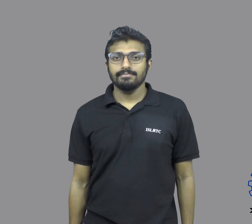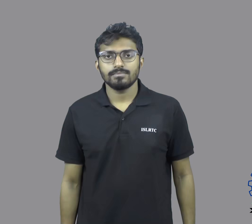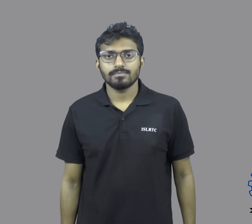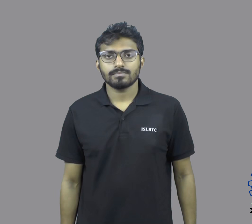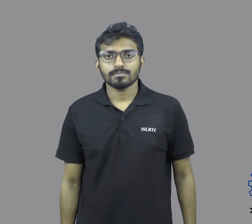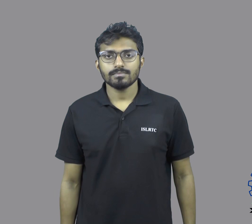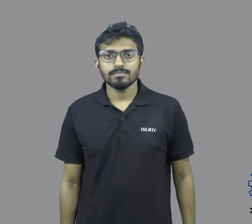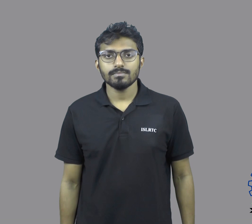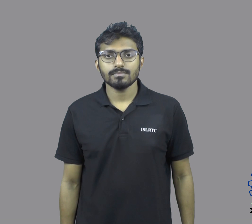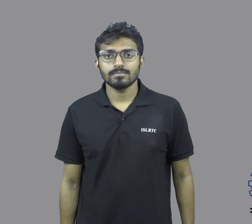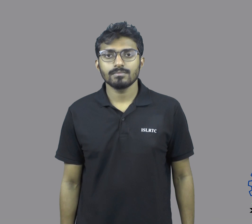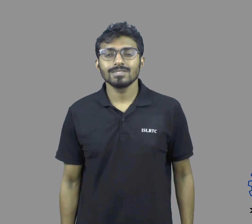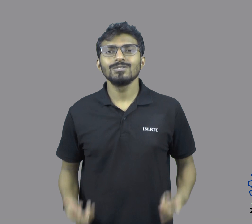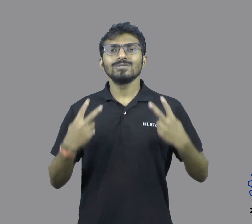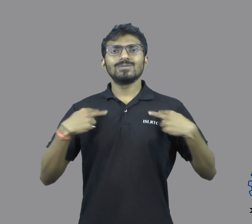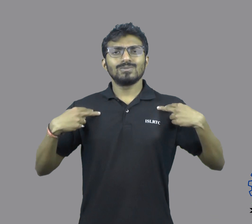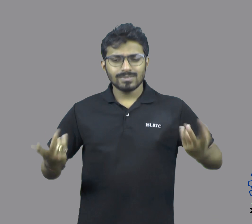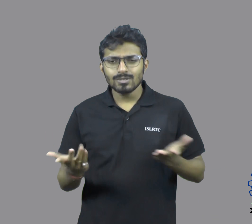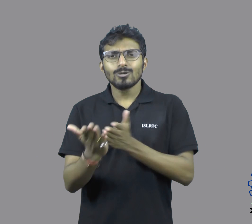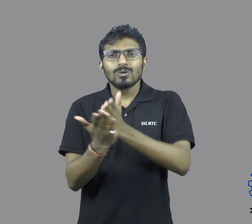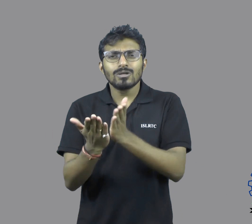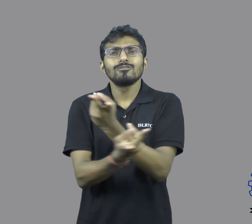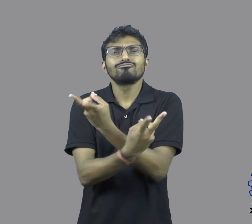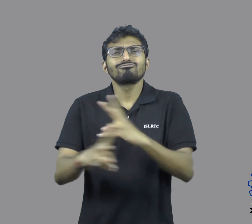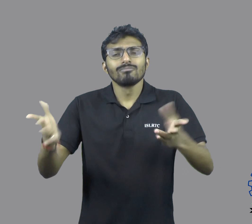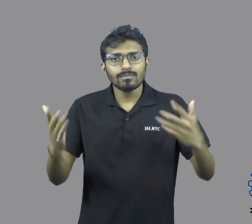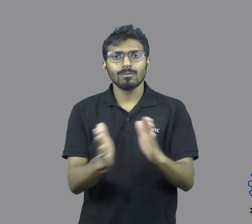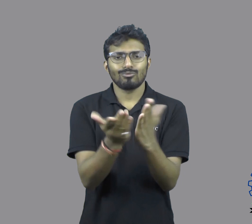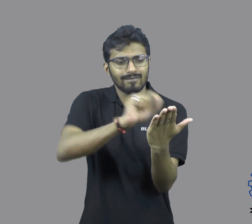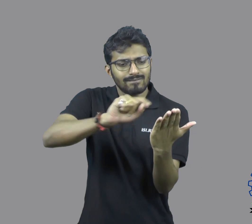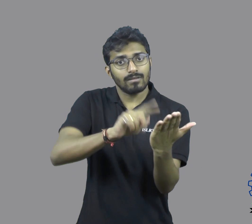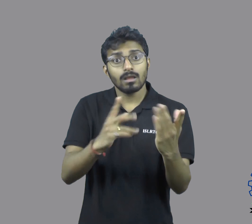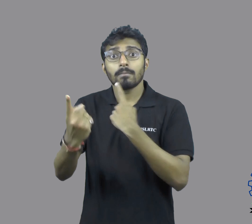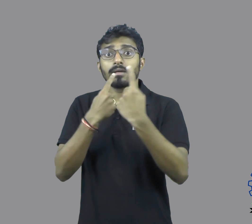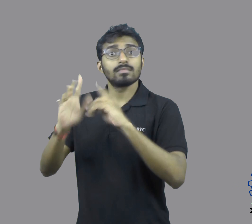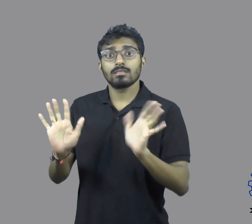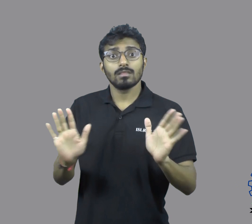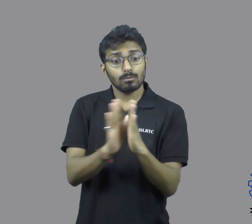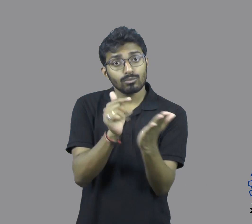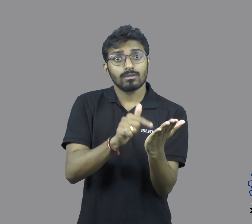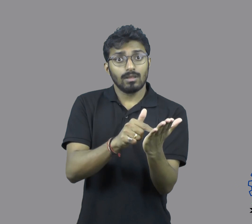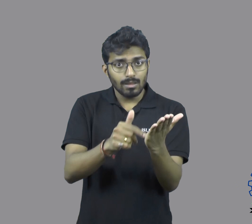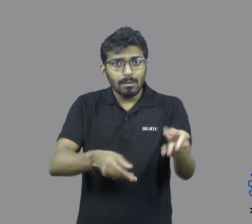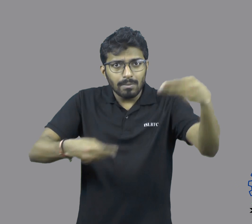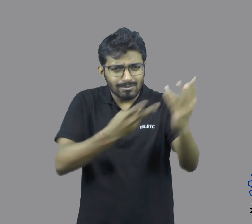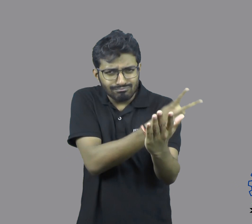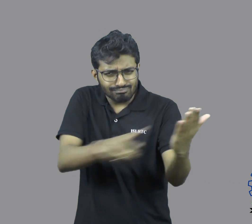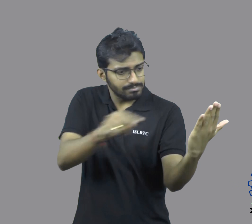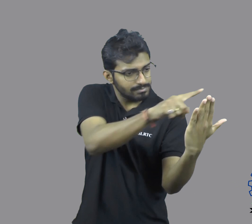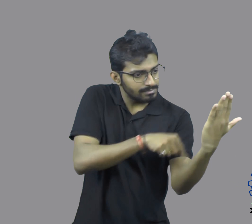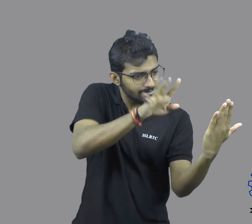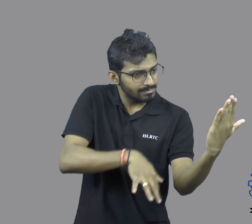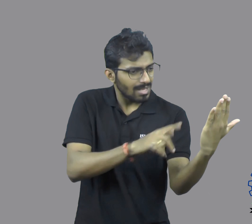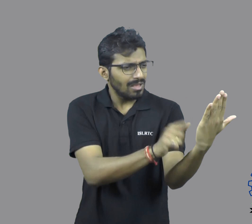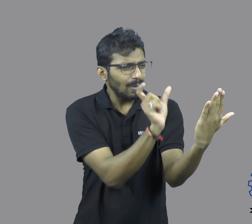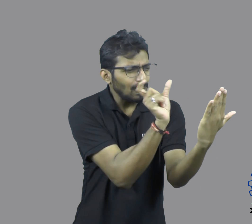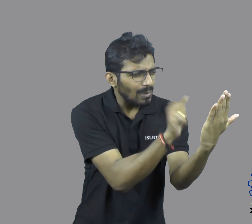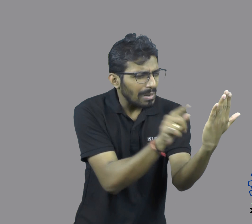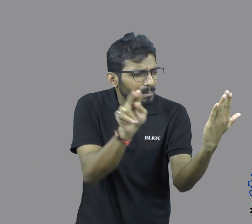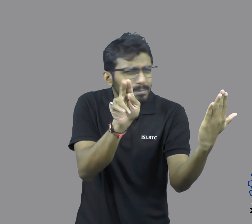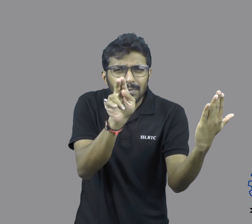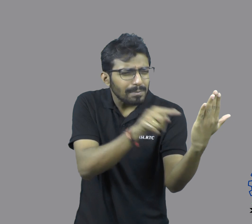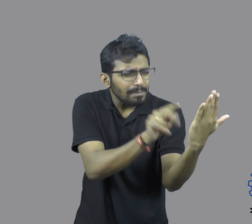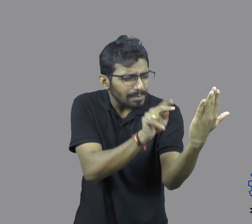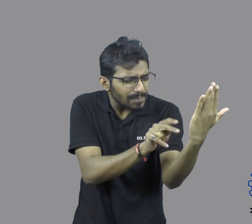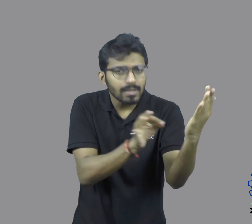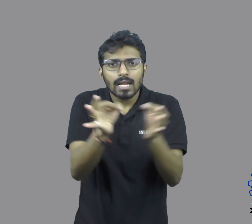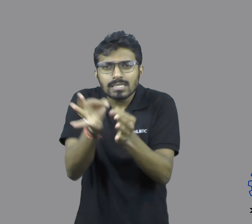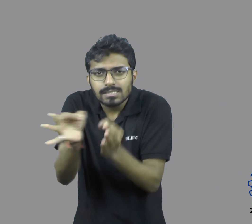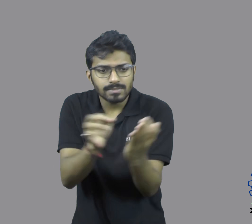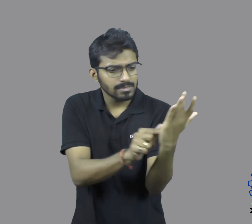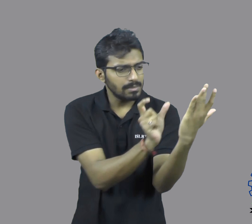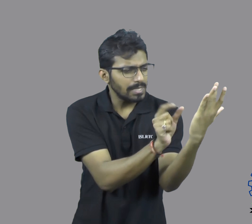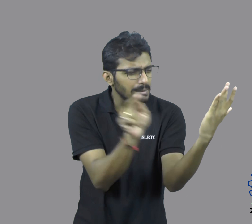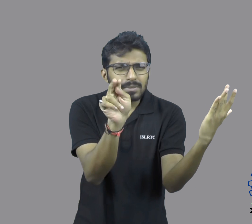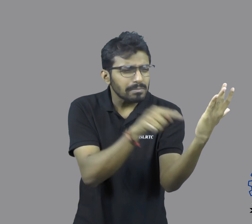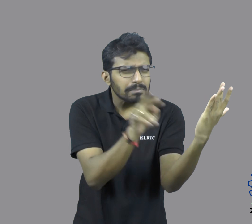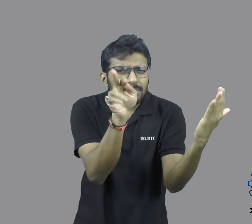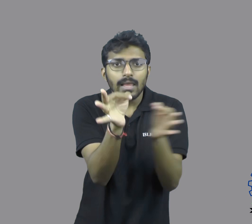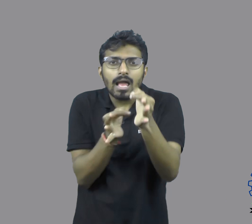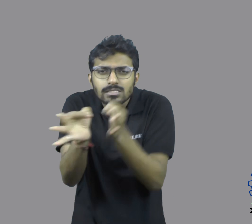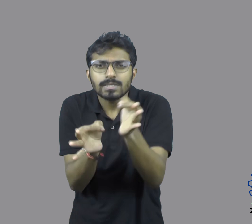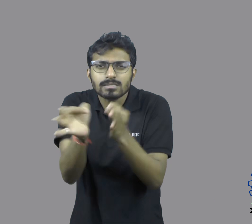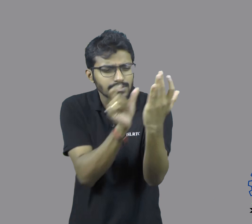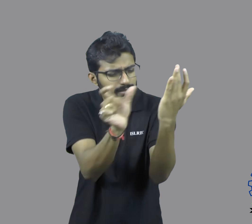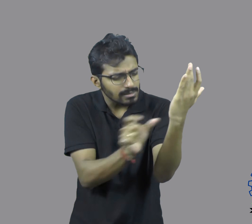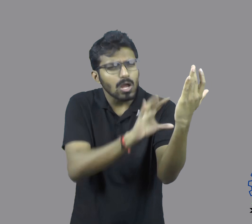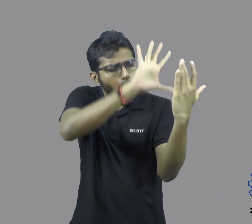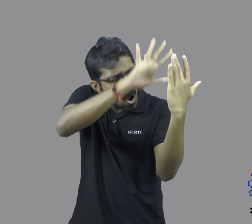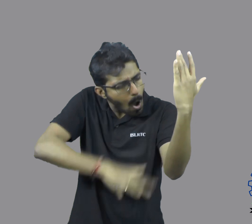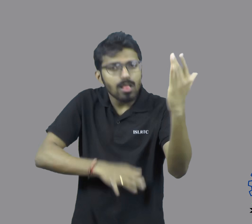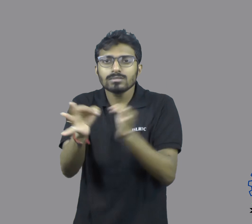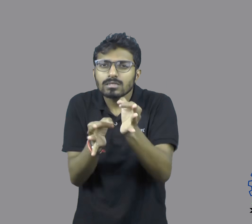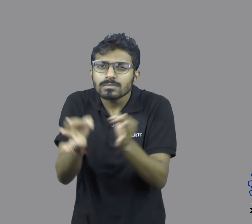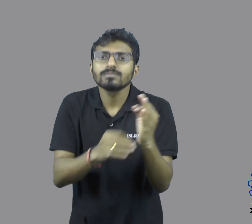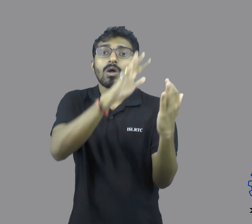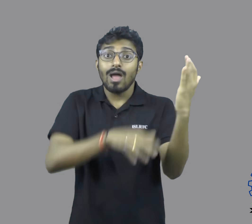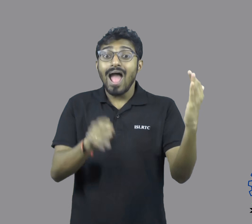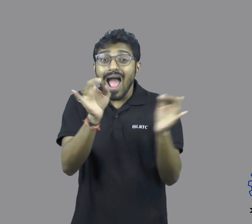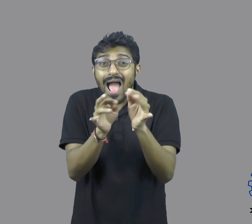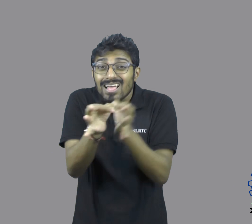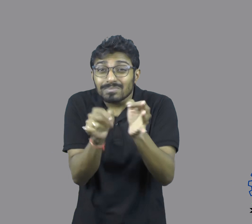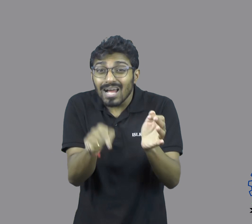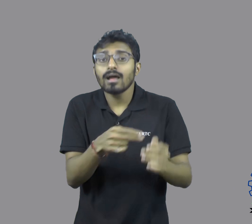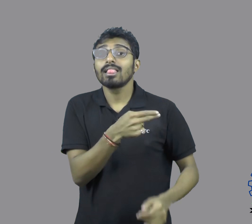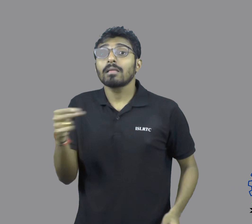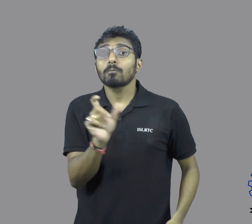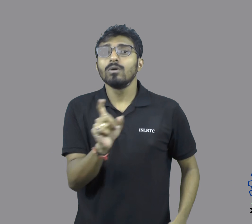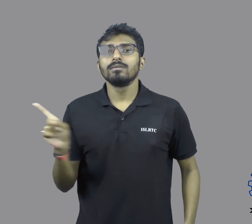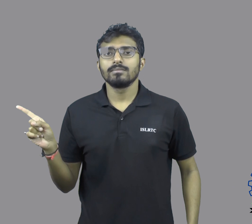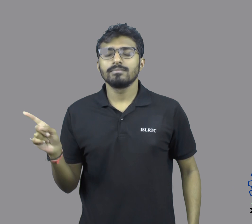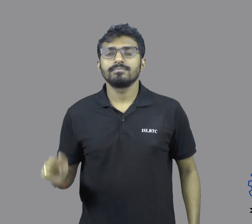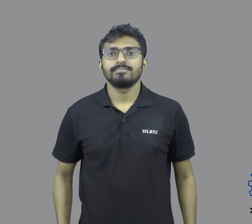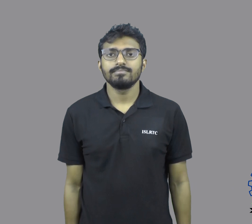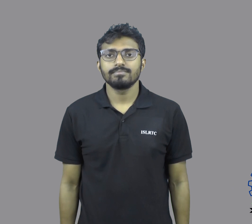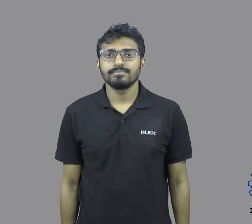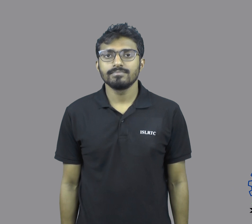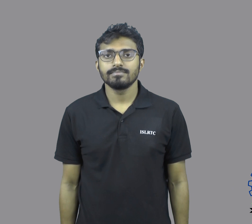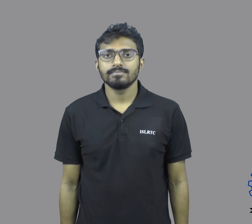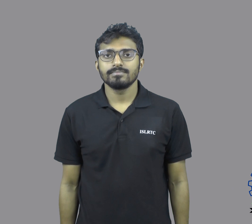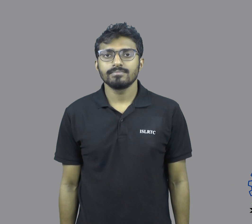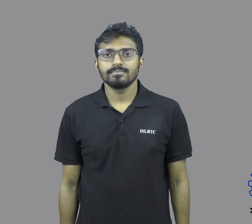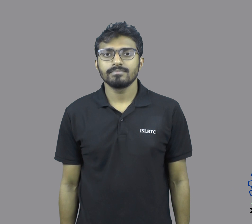Interpretation